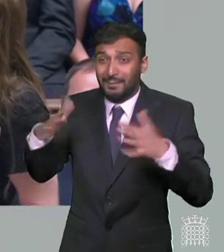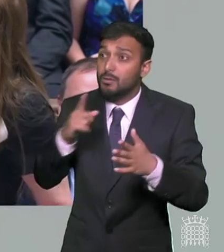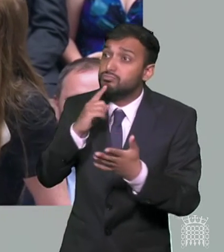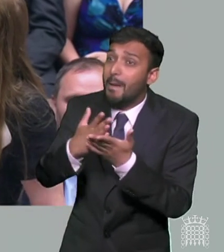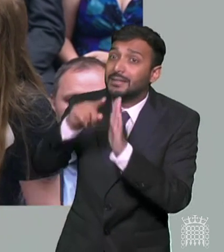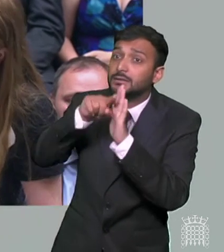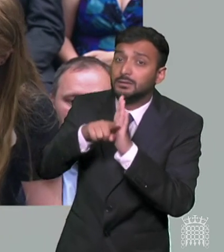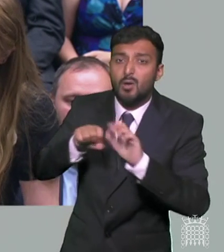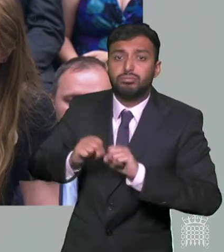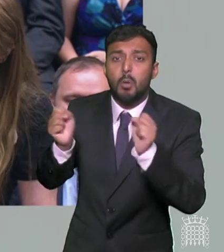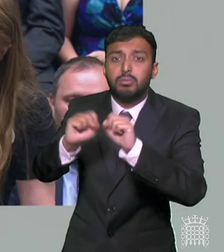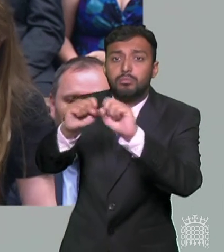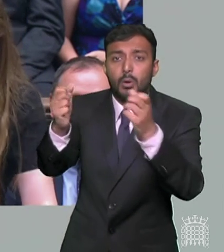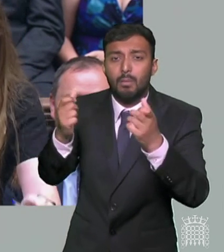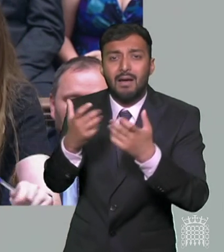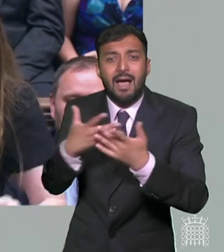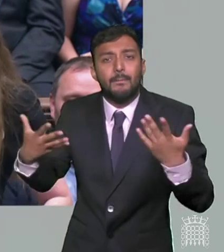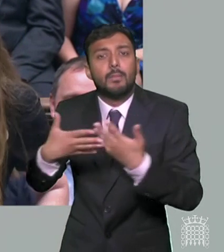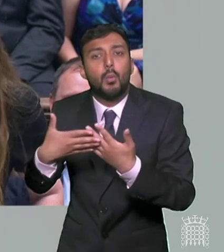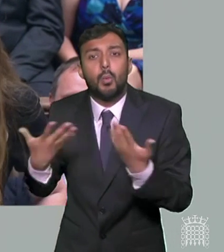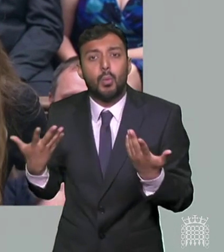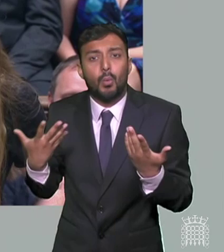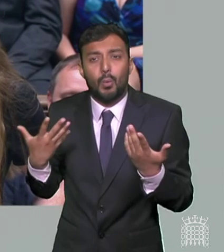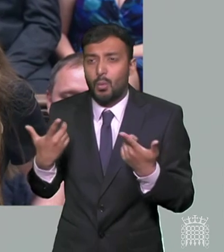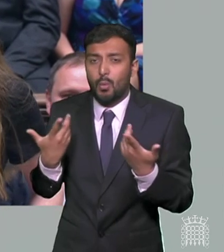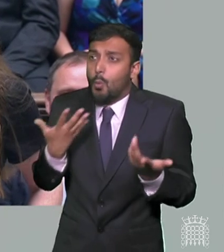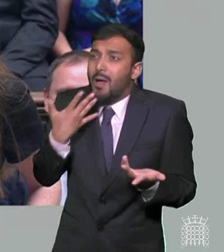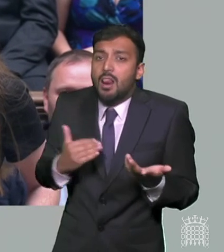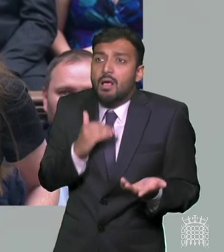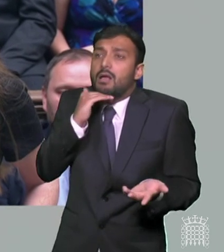For the sake of the British public, I hope that we never find out.